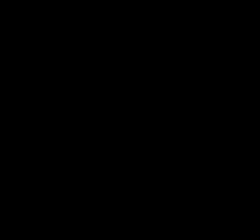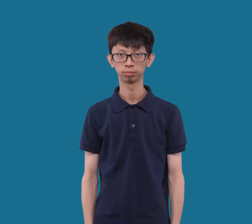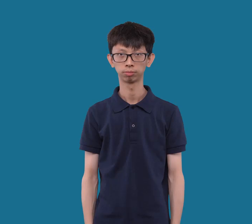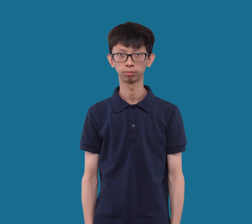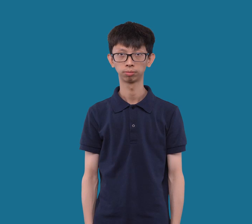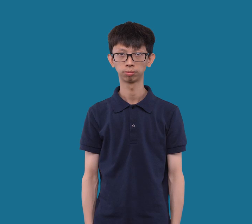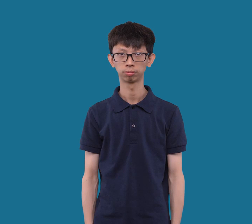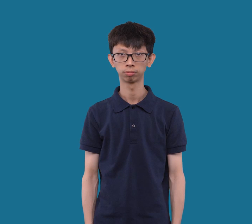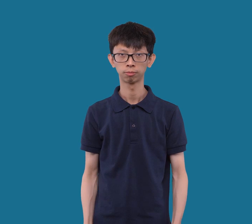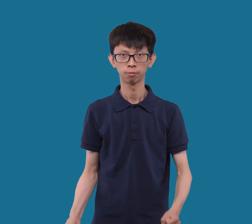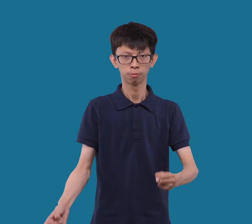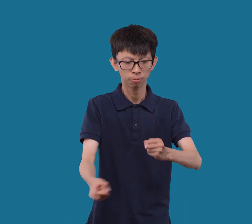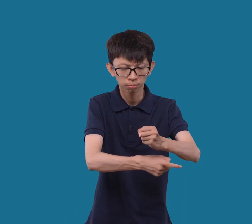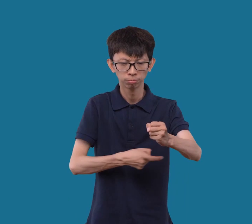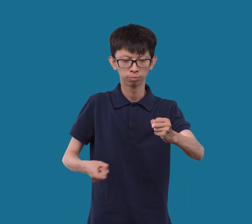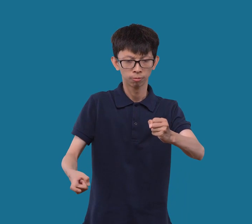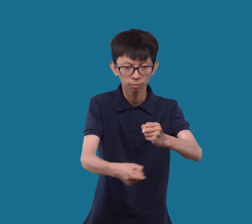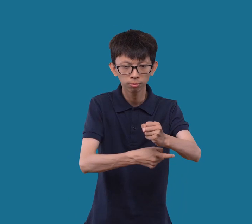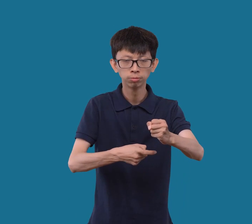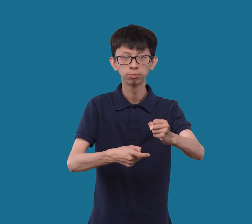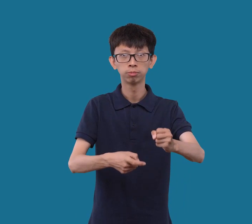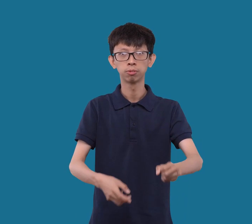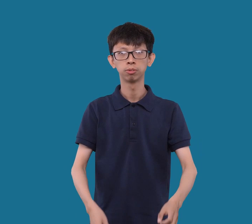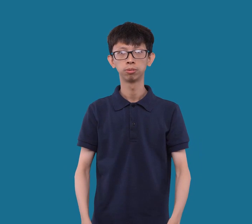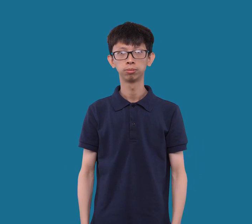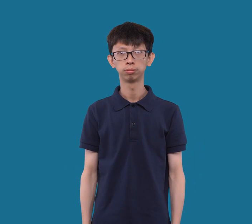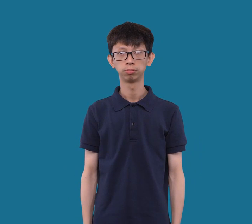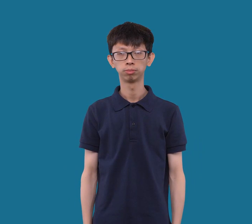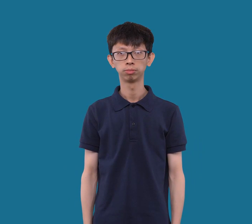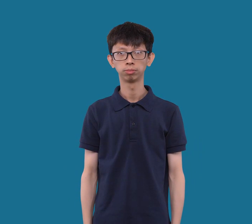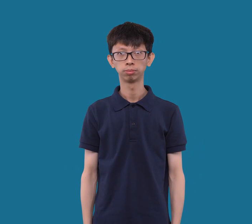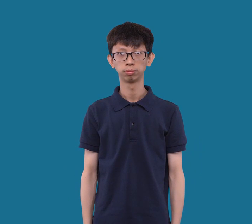gặt lúa